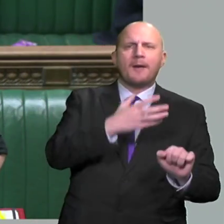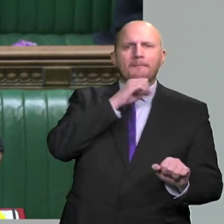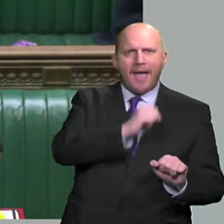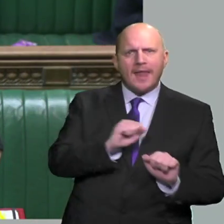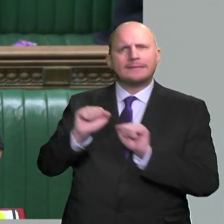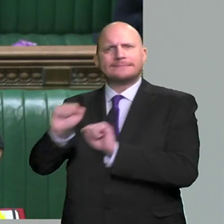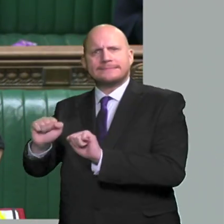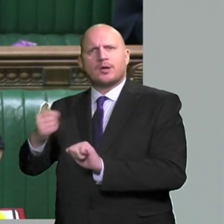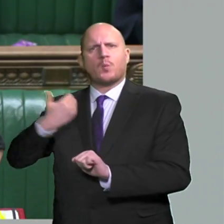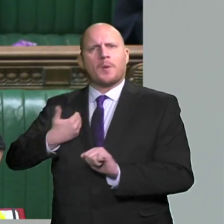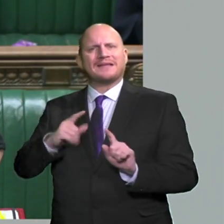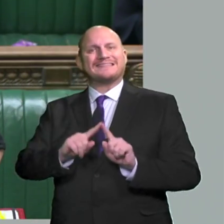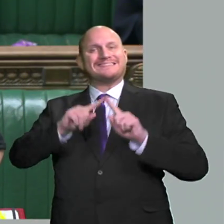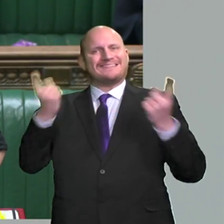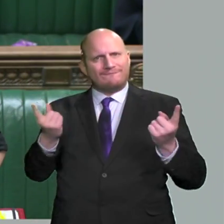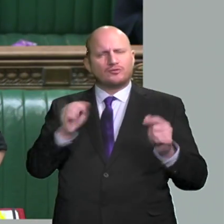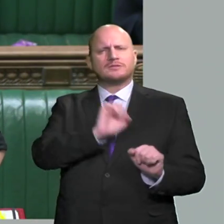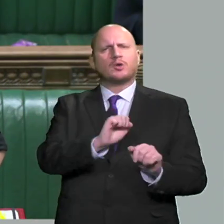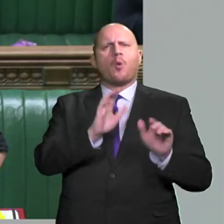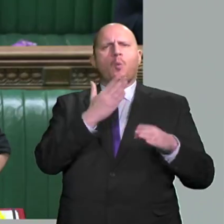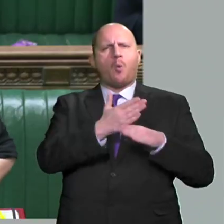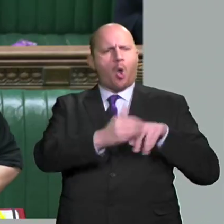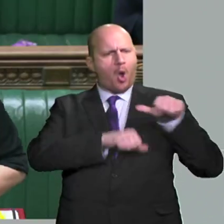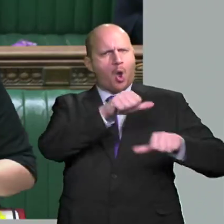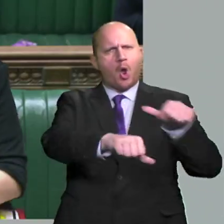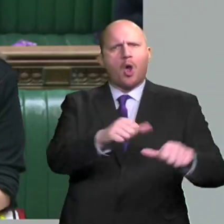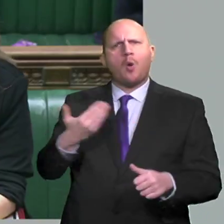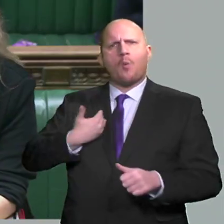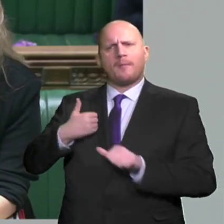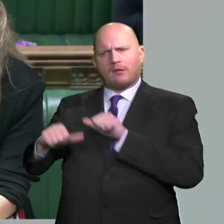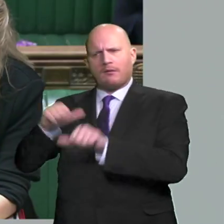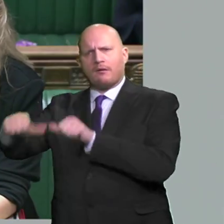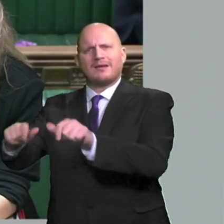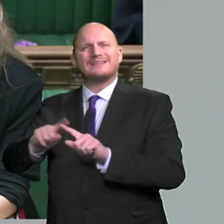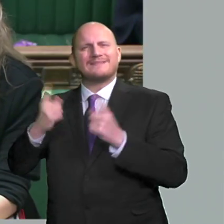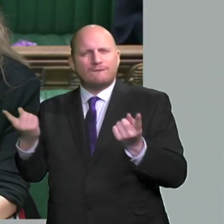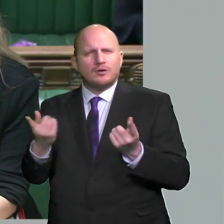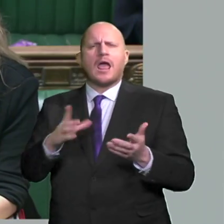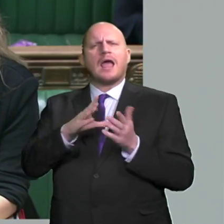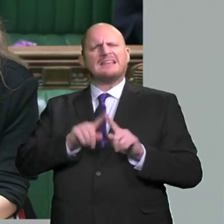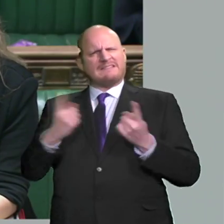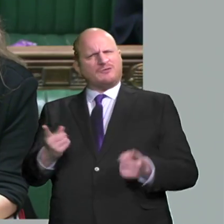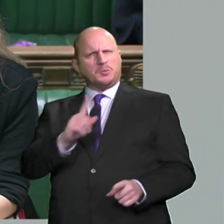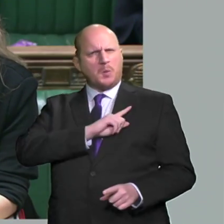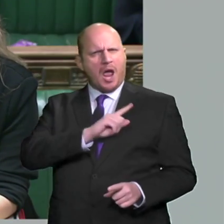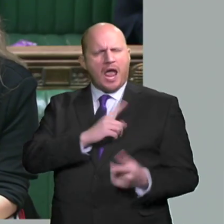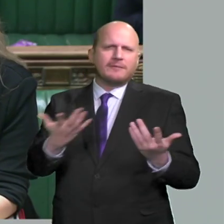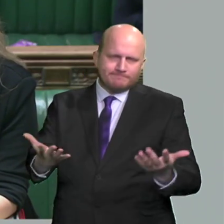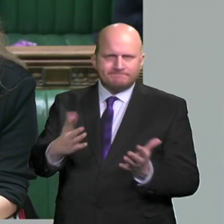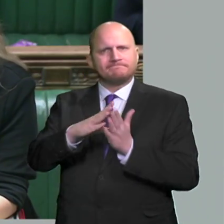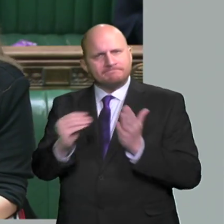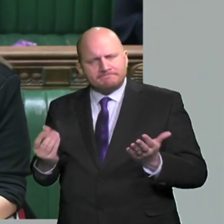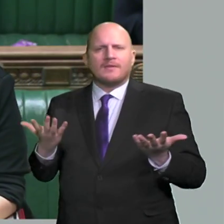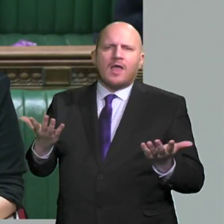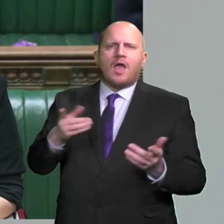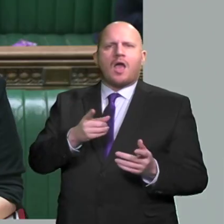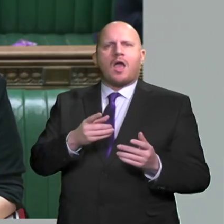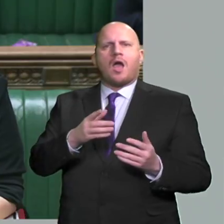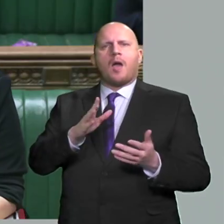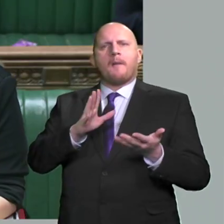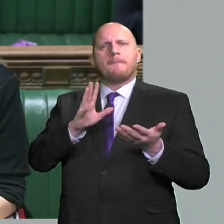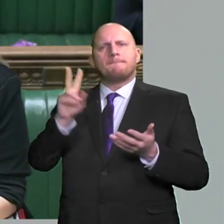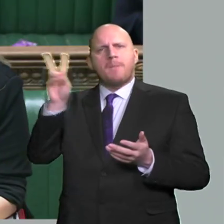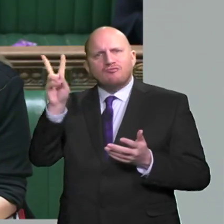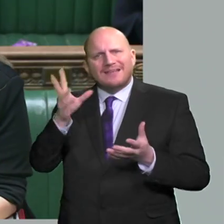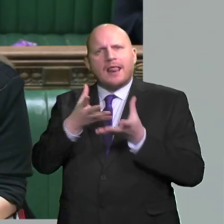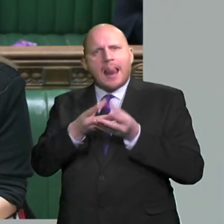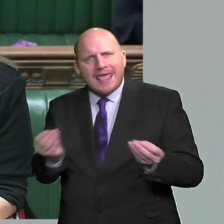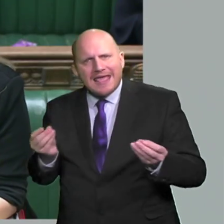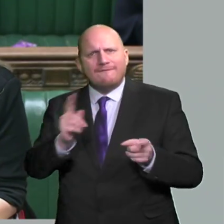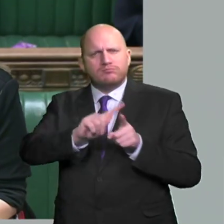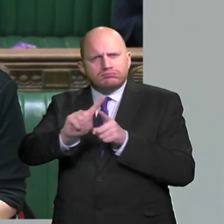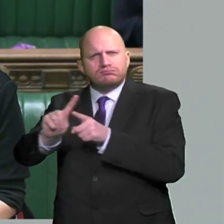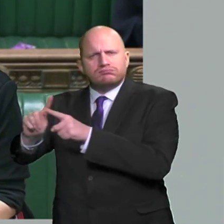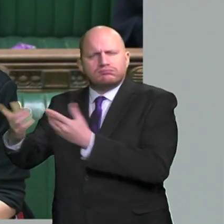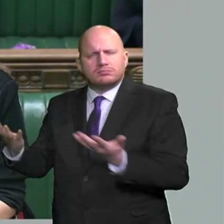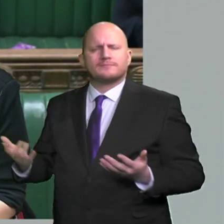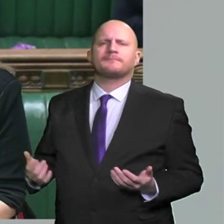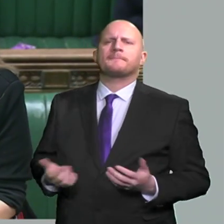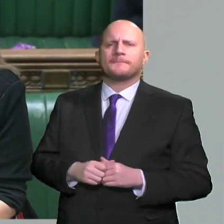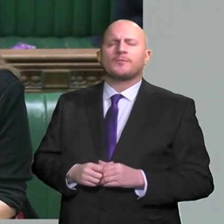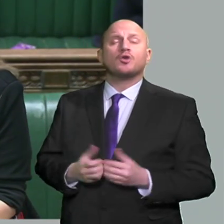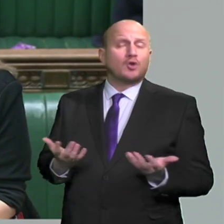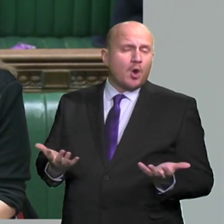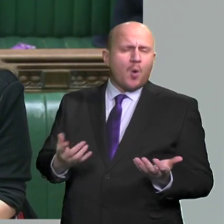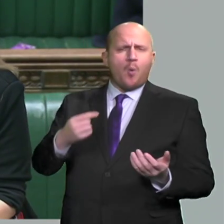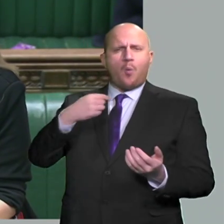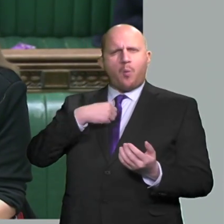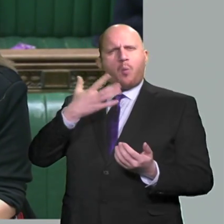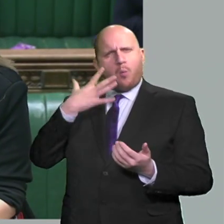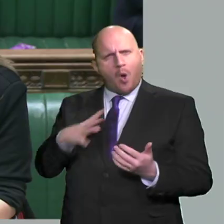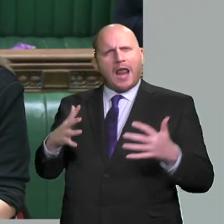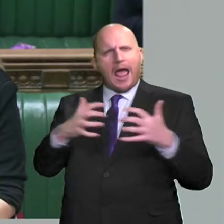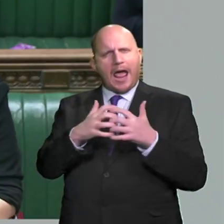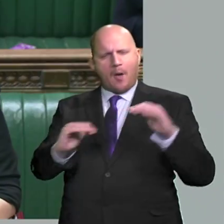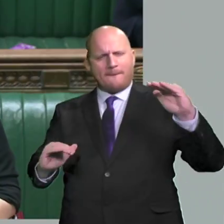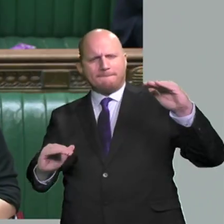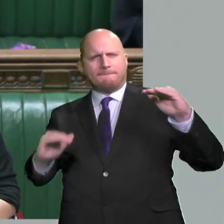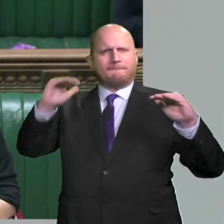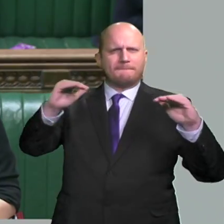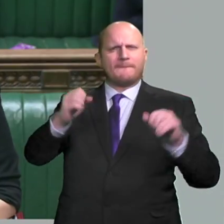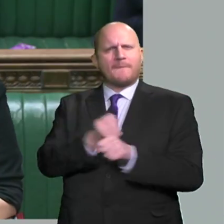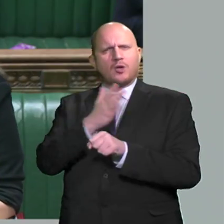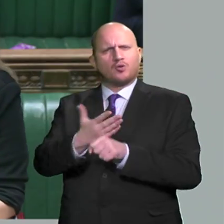The Government have taken key steps, such as the introduction of shared parental leave, mandatory gender pay gap reporting, and an effort, as we have heard already today, to tackle the root causes of this problem for women.